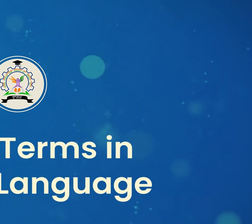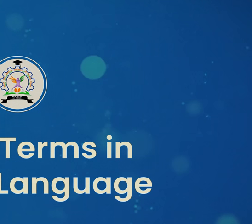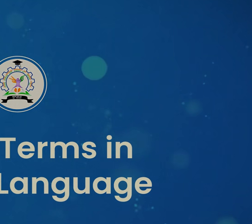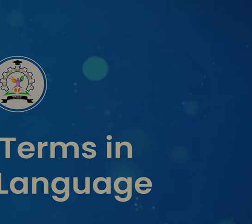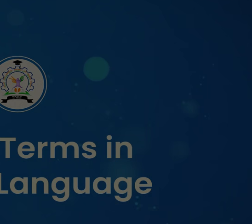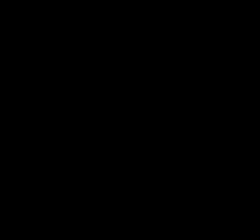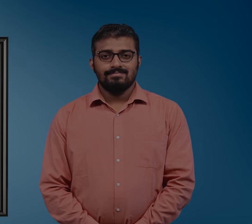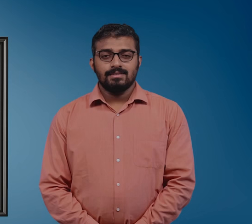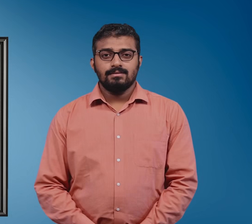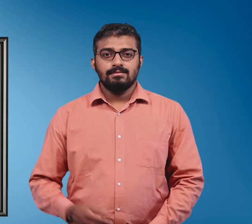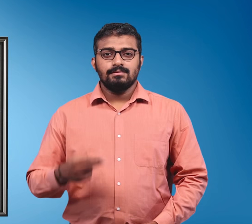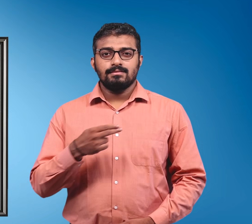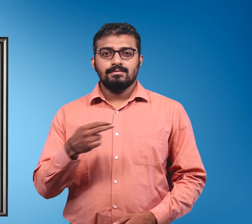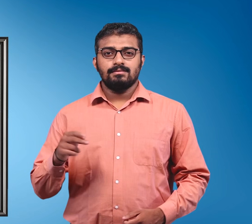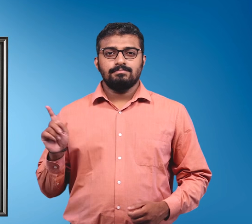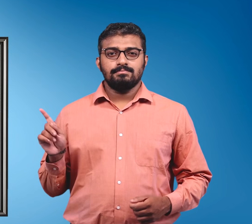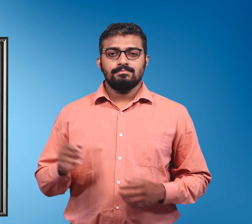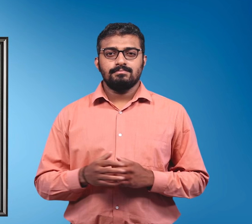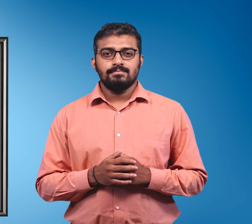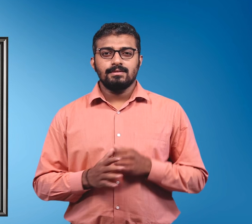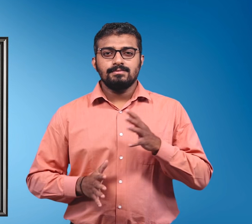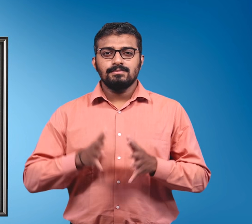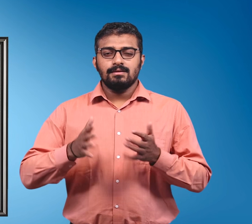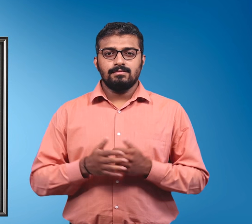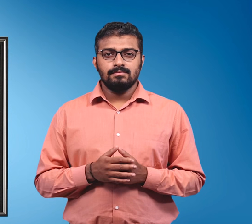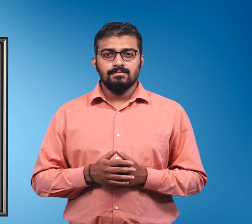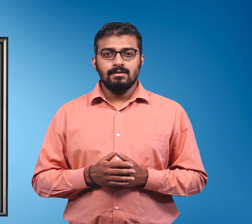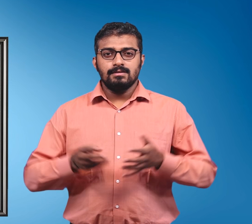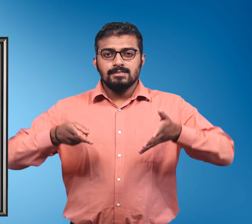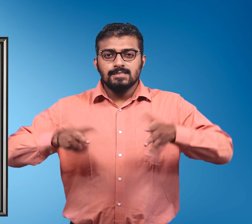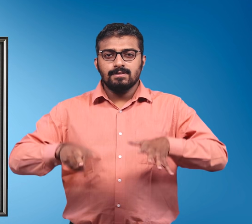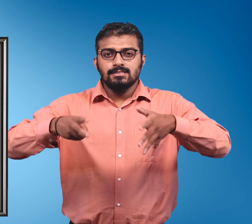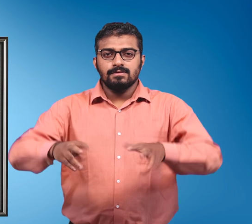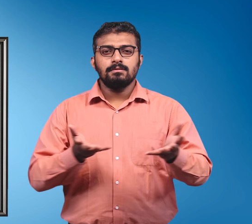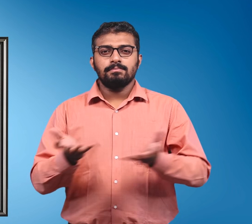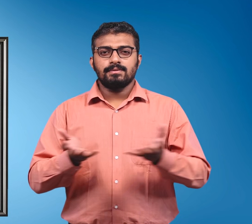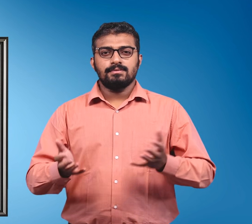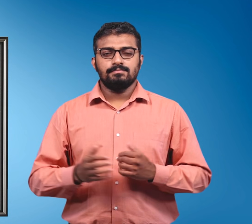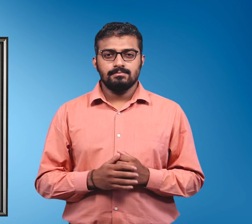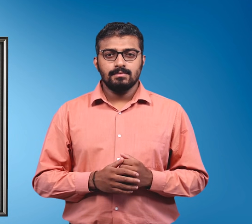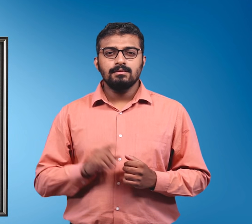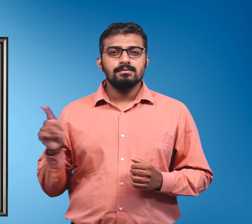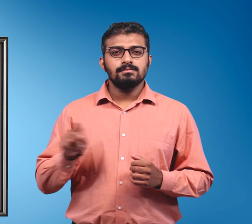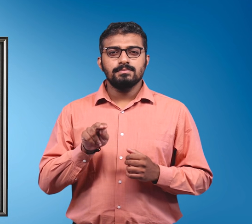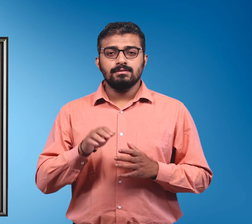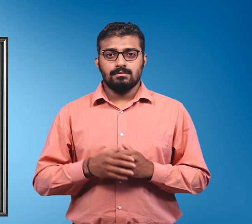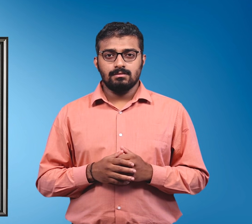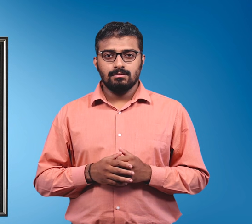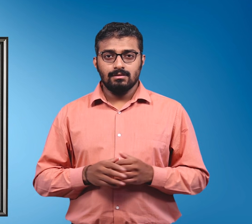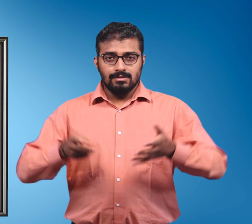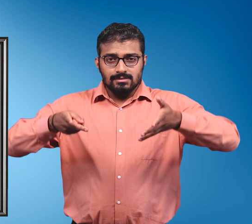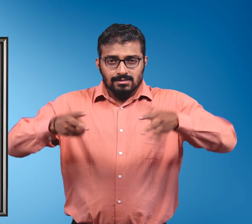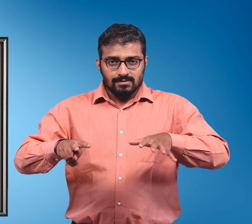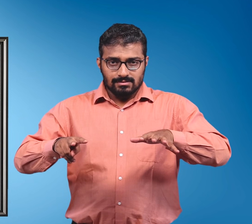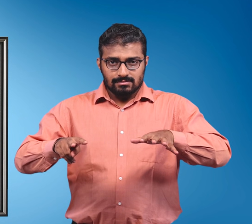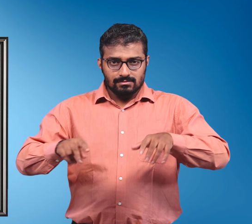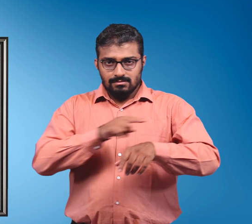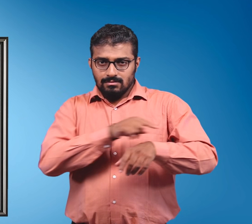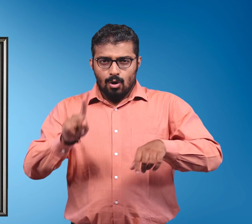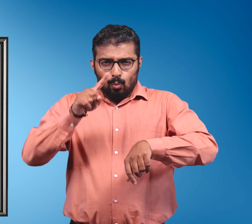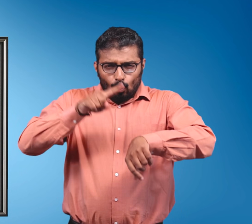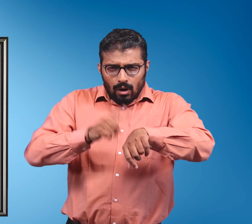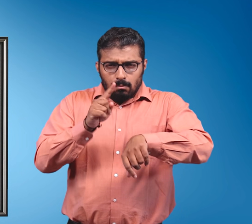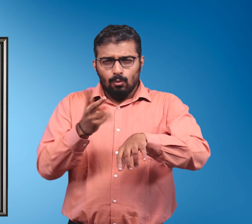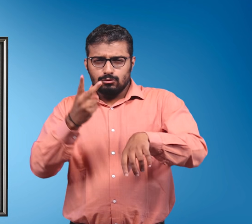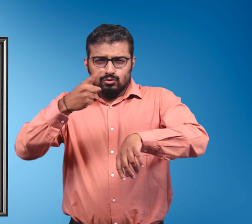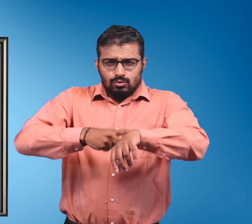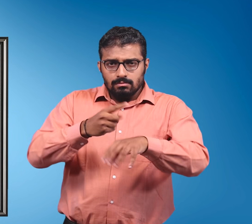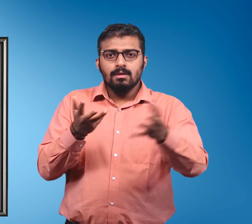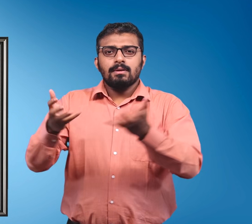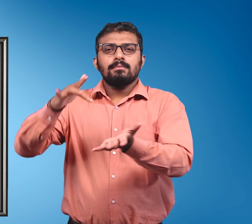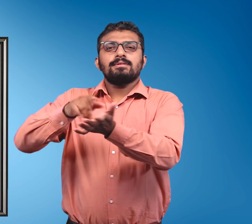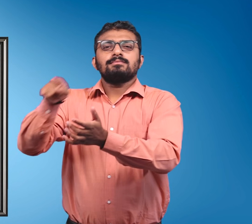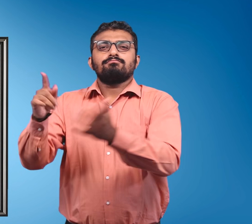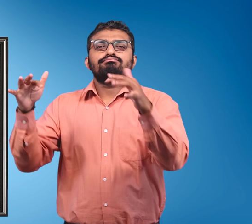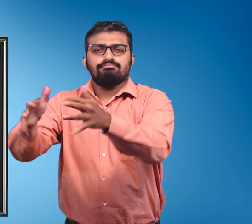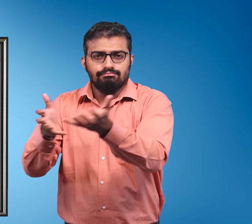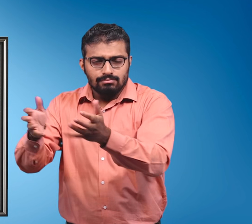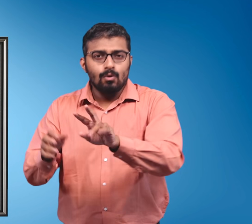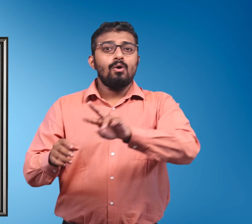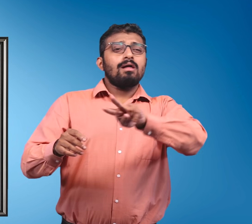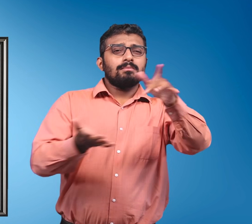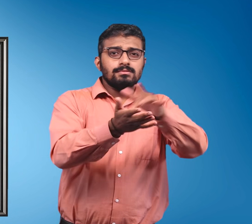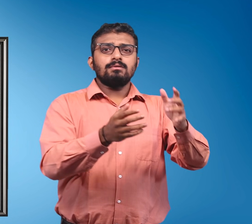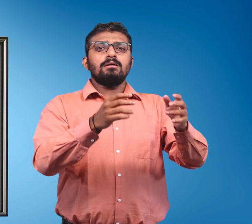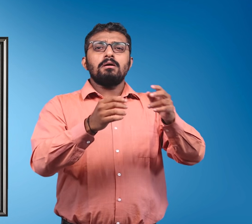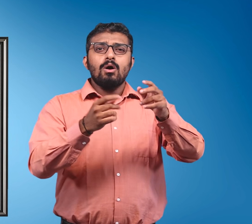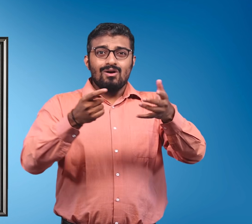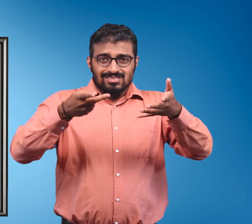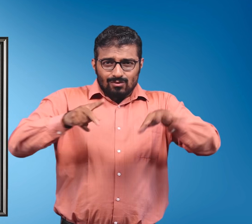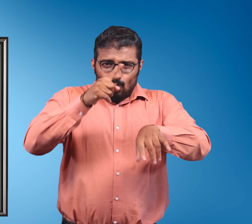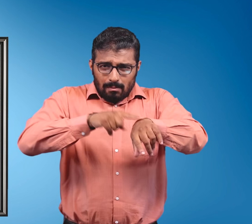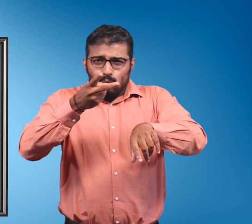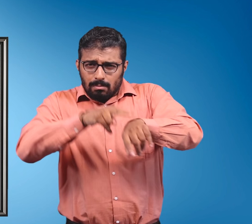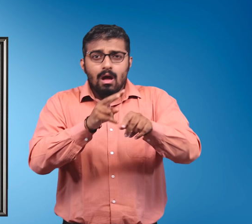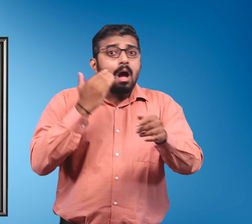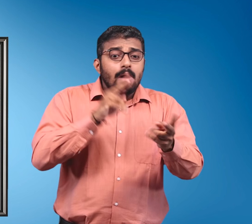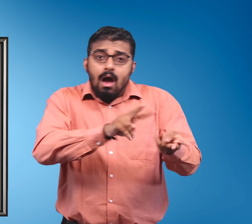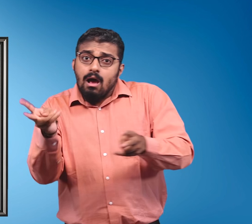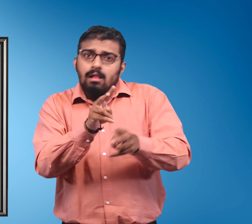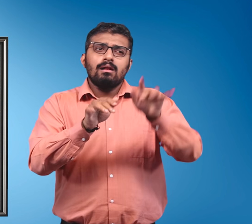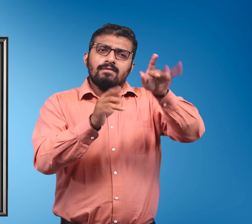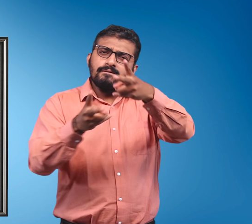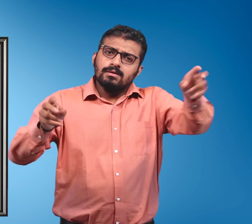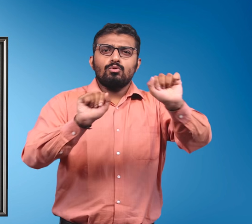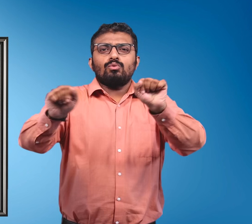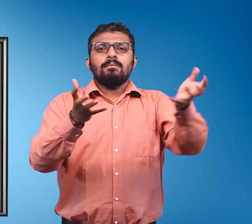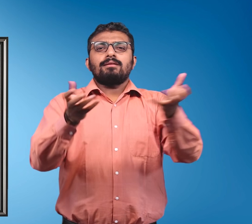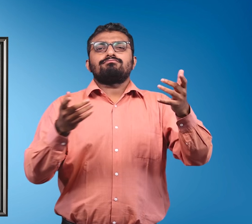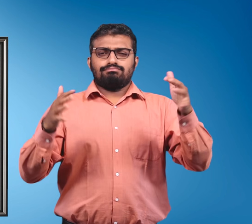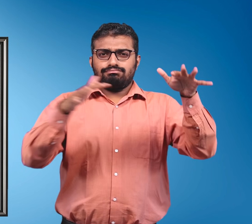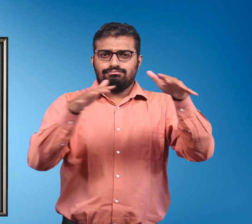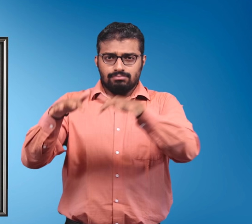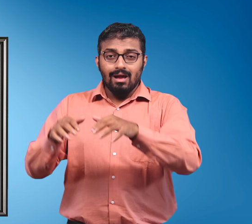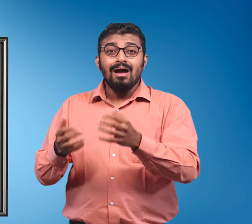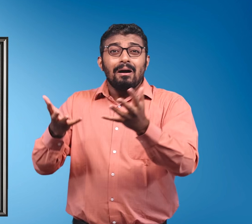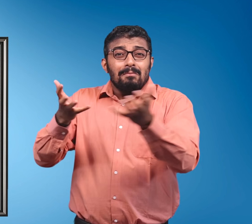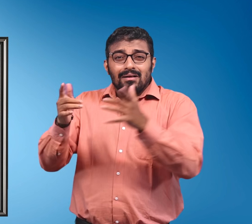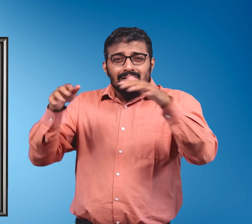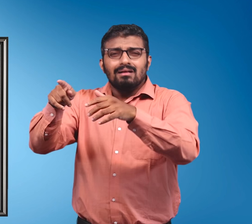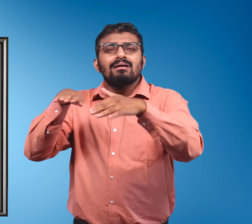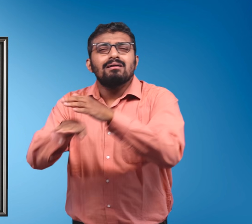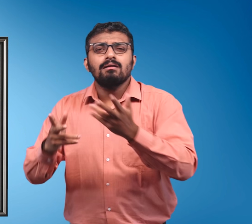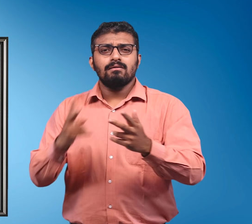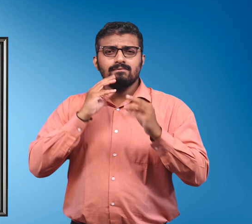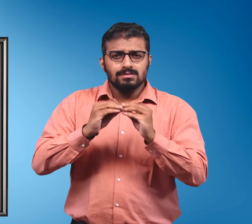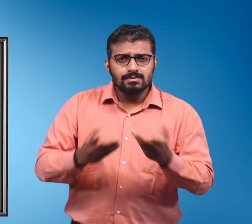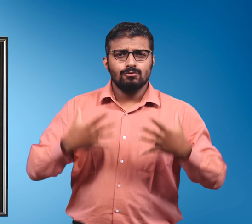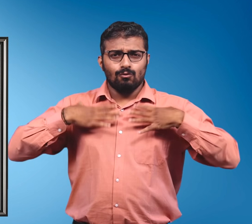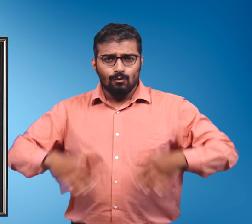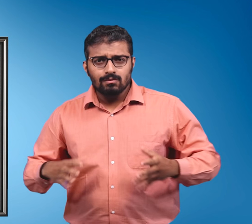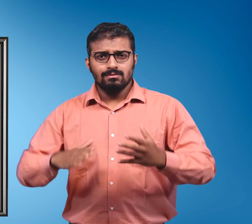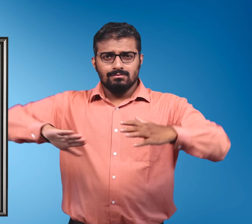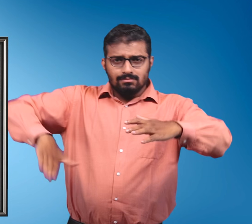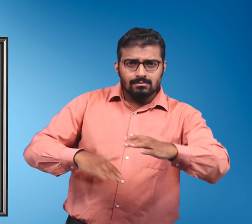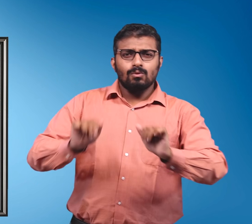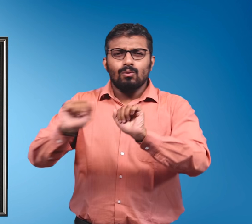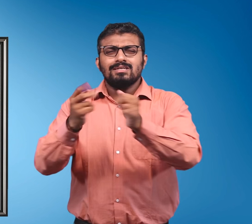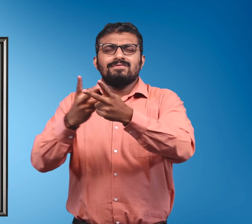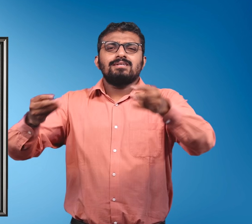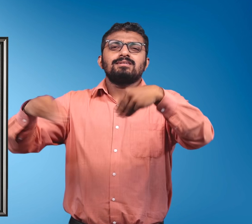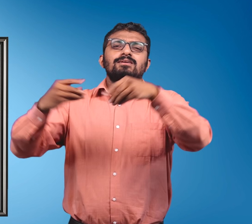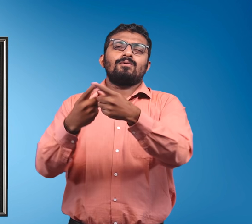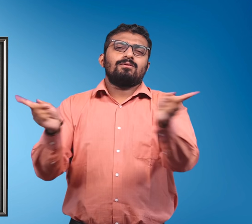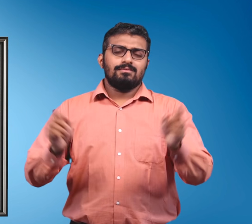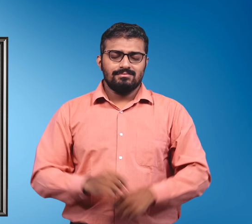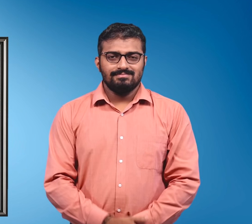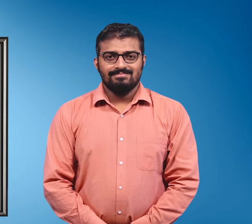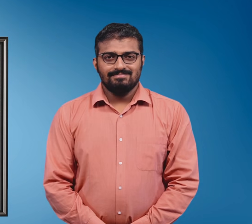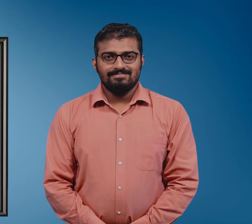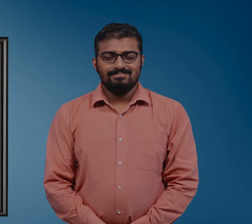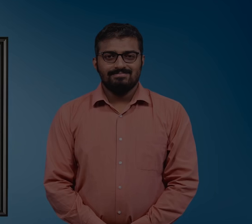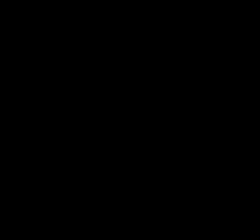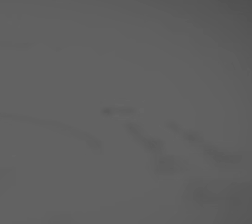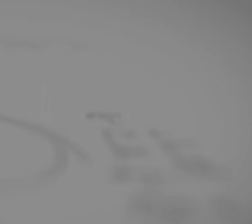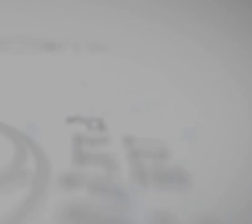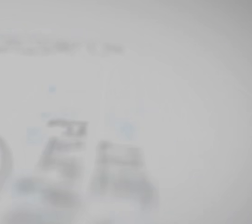Weekly Market This sign means weekly market. Weekly market refers to markets that are not daily markets but are to be found at a particular place on one or maybe two days of the week. These markets most often sell everything that a household needs ranging from vegetables to clothes to utensils.